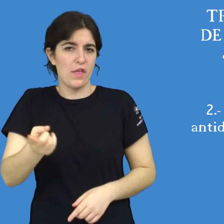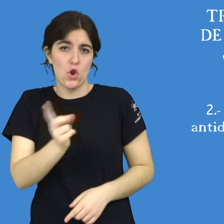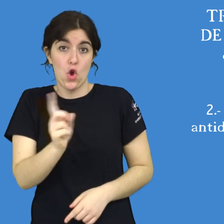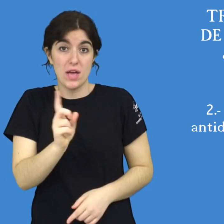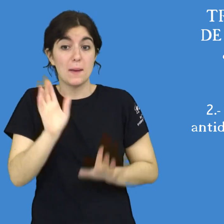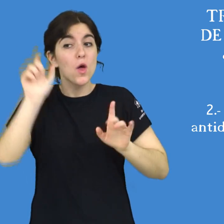no